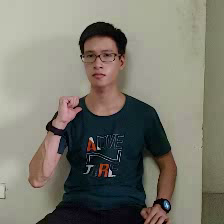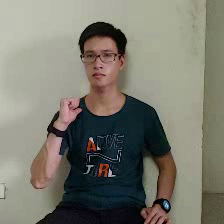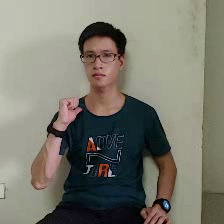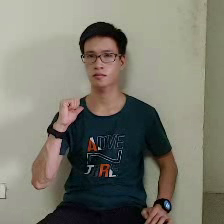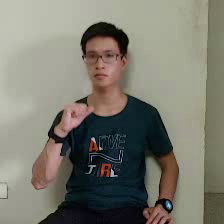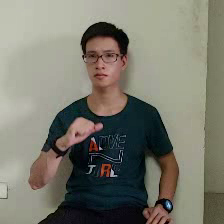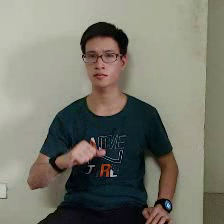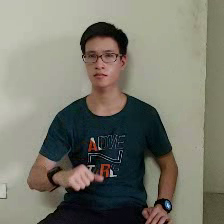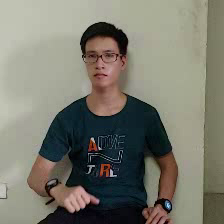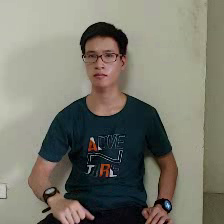Nghỉ ngơi